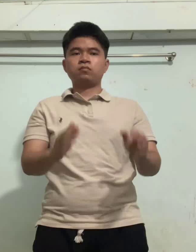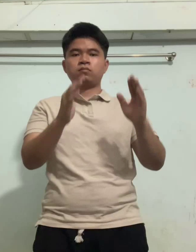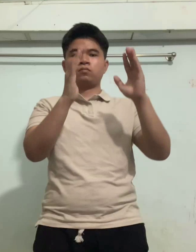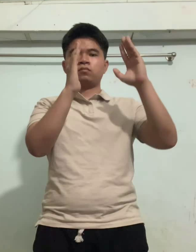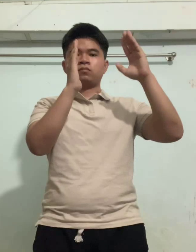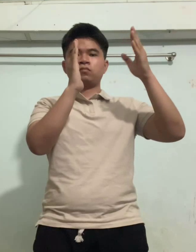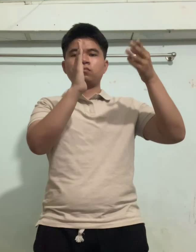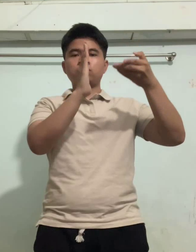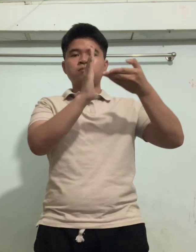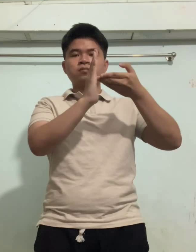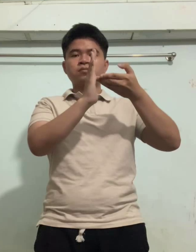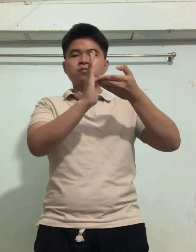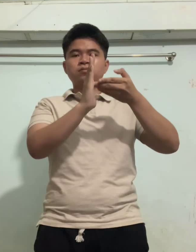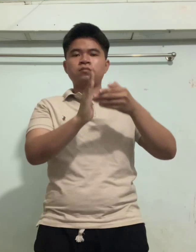gioi thieu